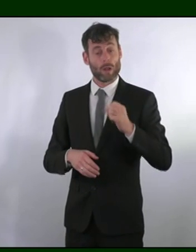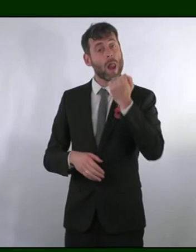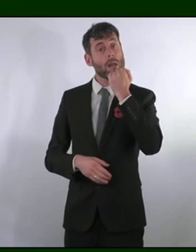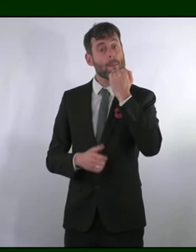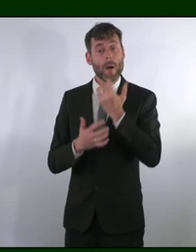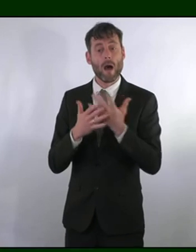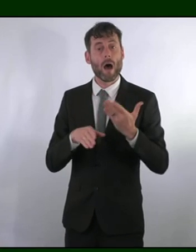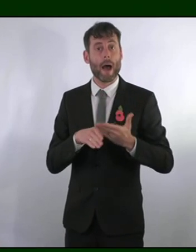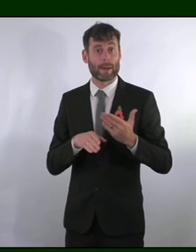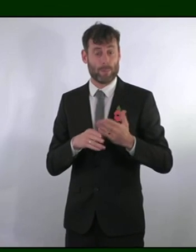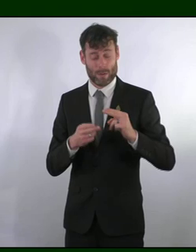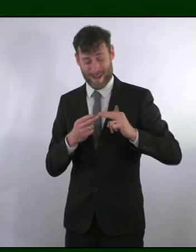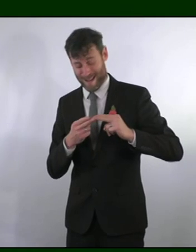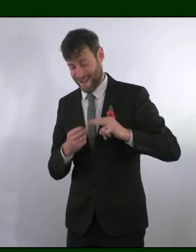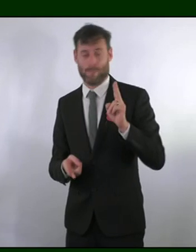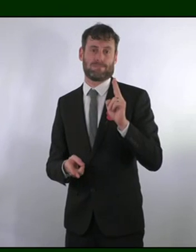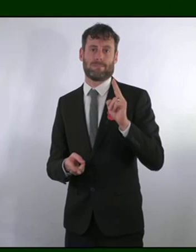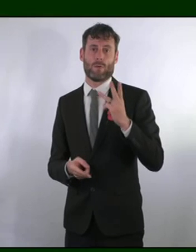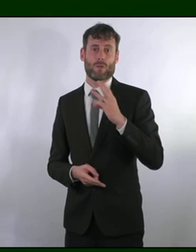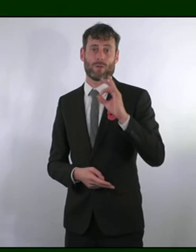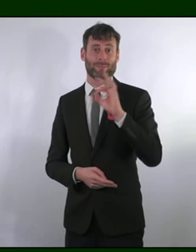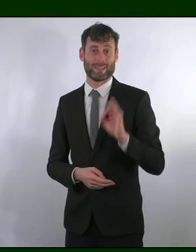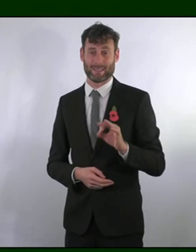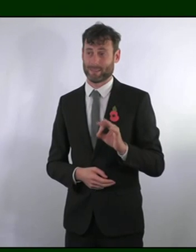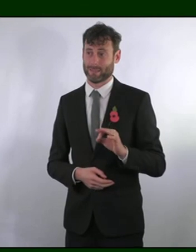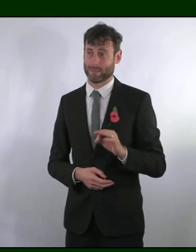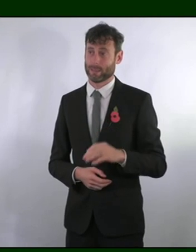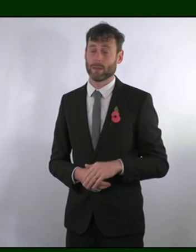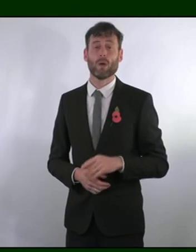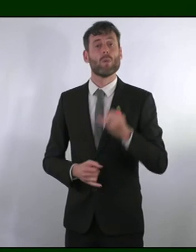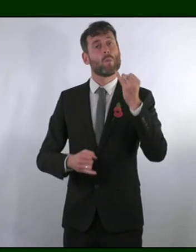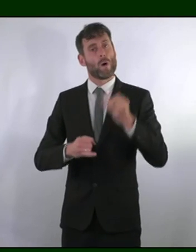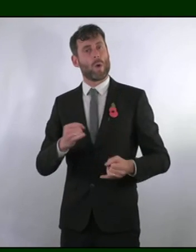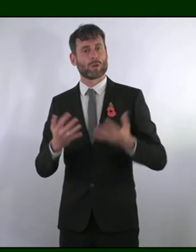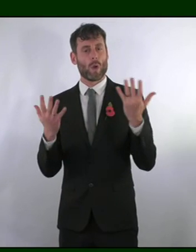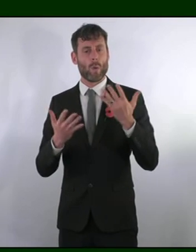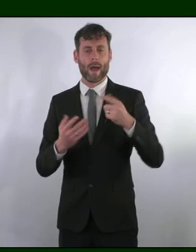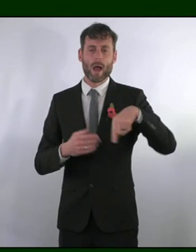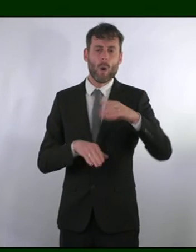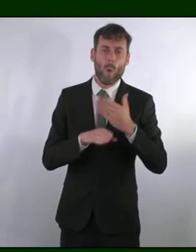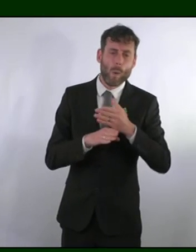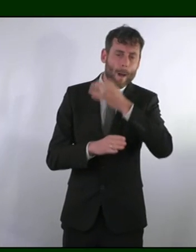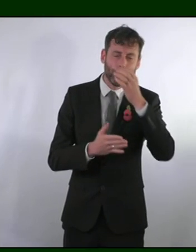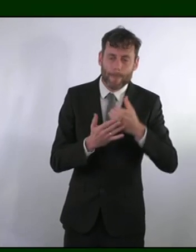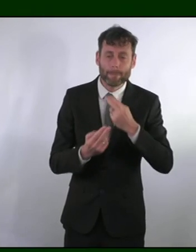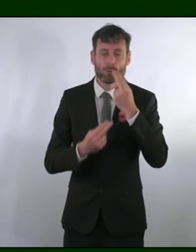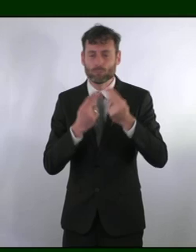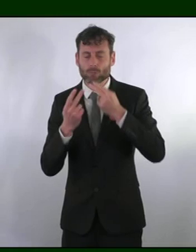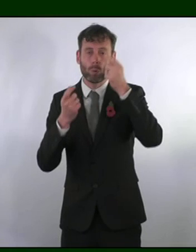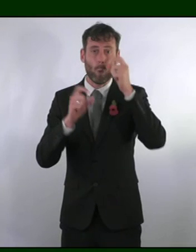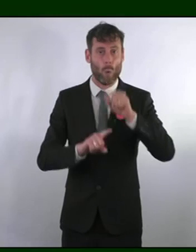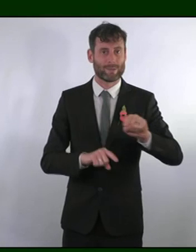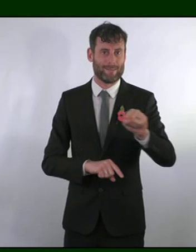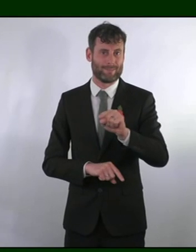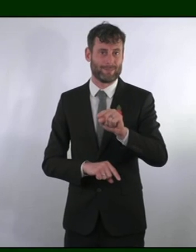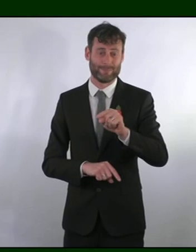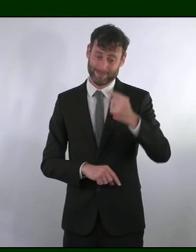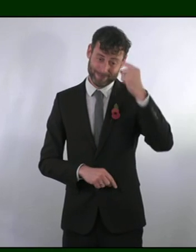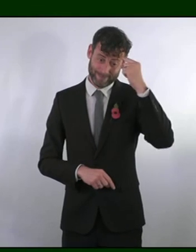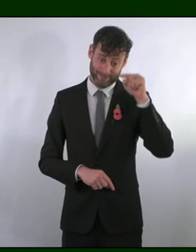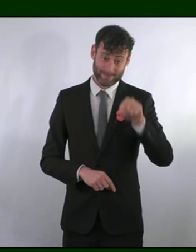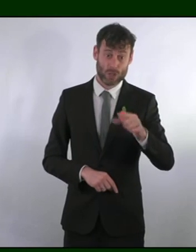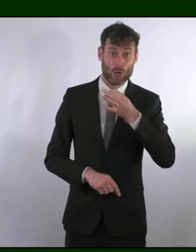The Prime Minister will know that the hospitality and events sectors have been dealt a heavy blow by covid-19, but we cannot forget about the businesses in their supply chains.